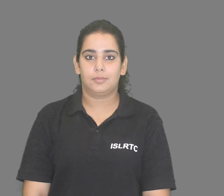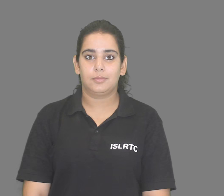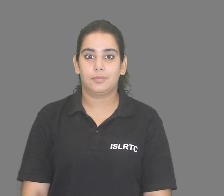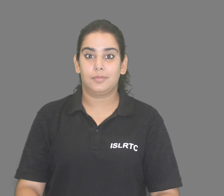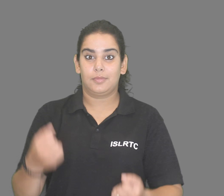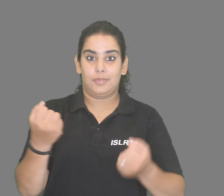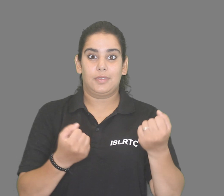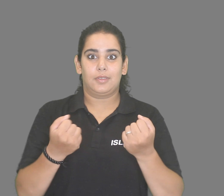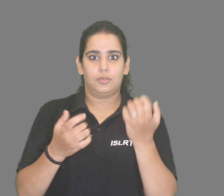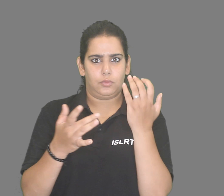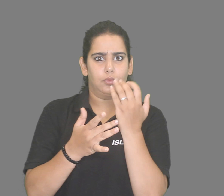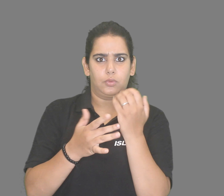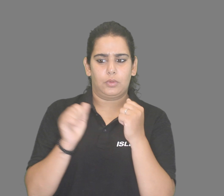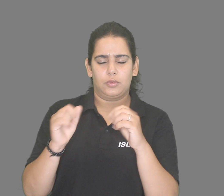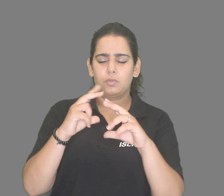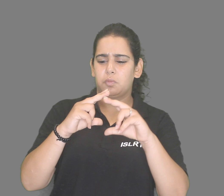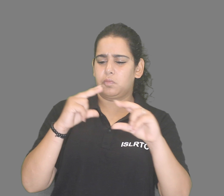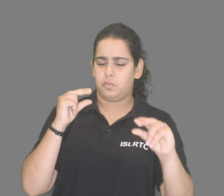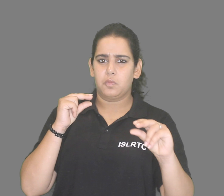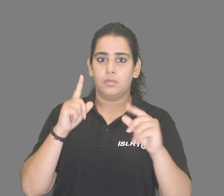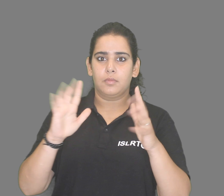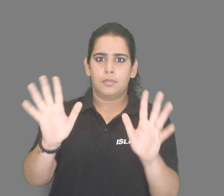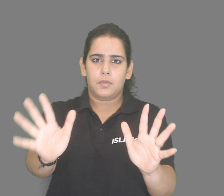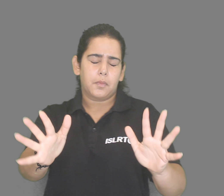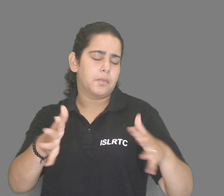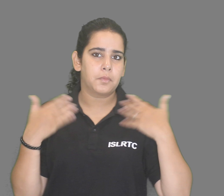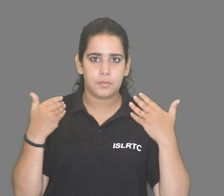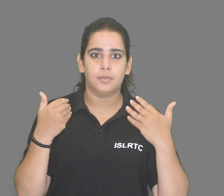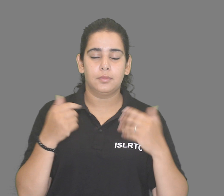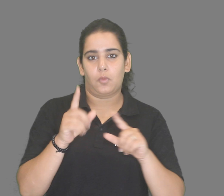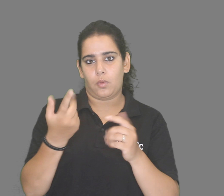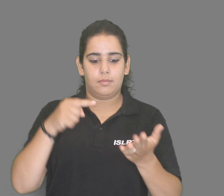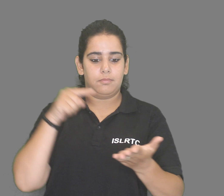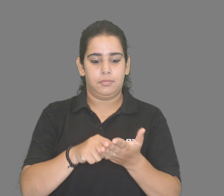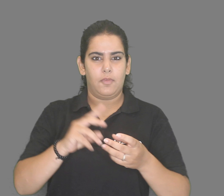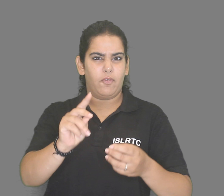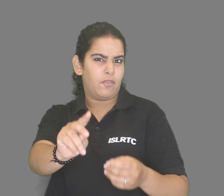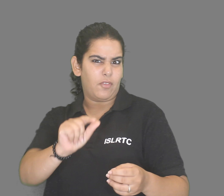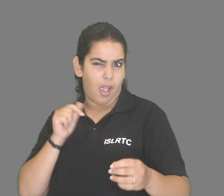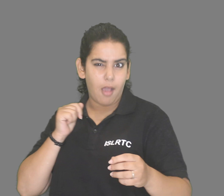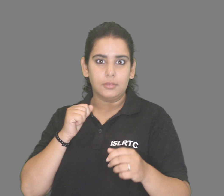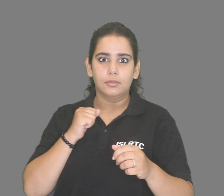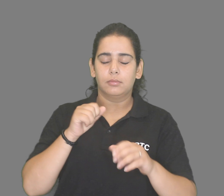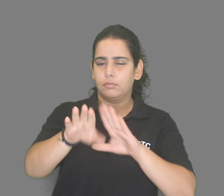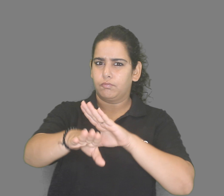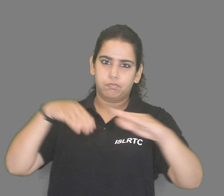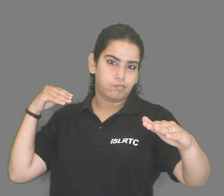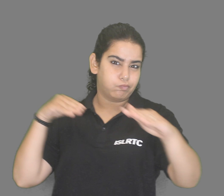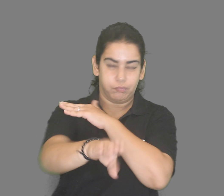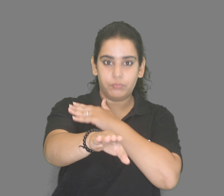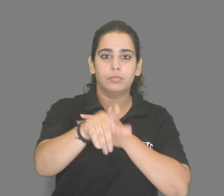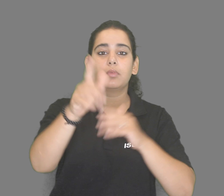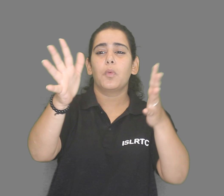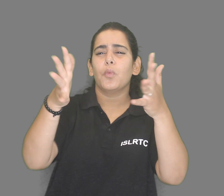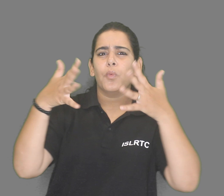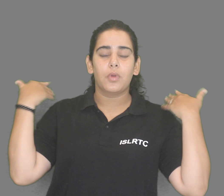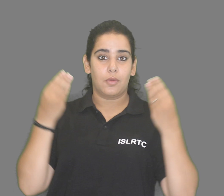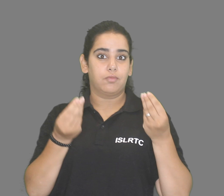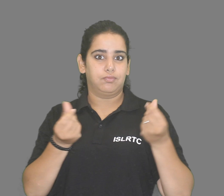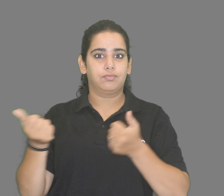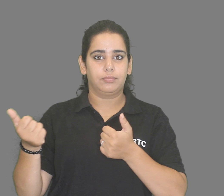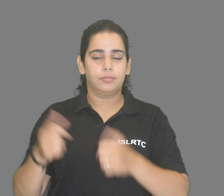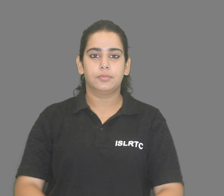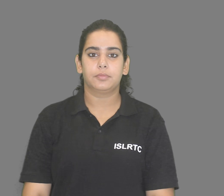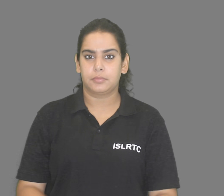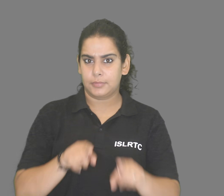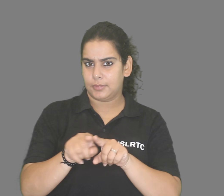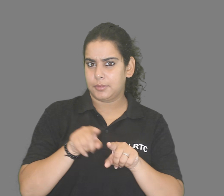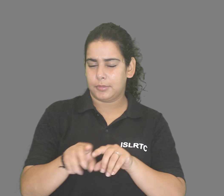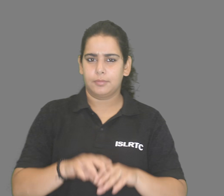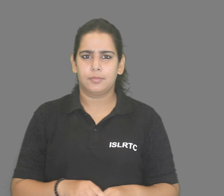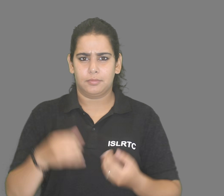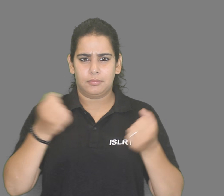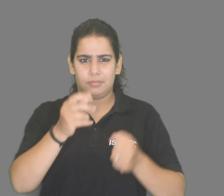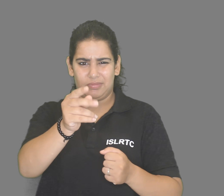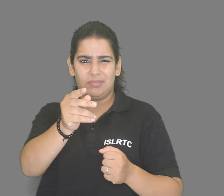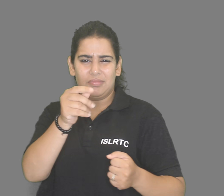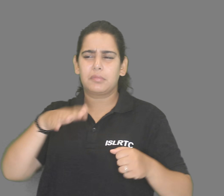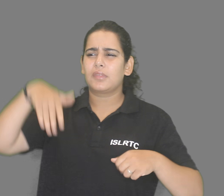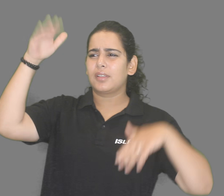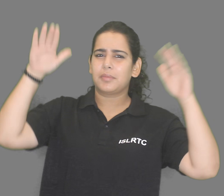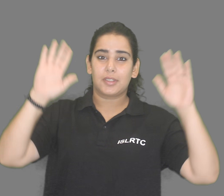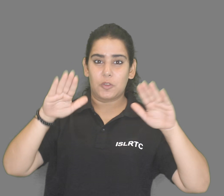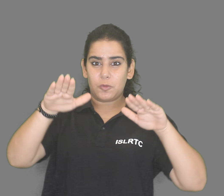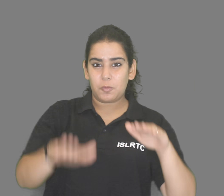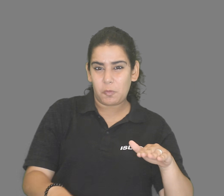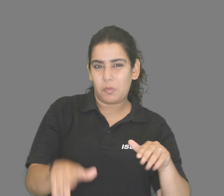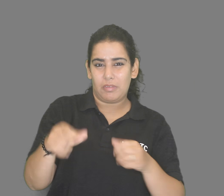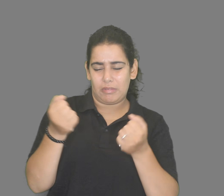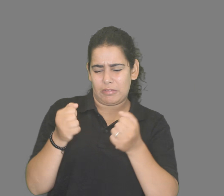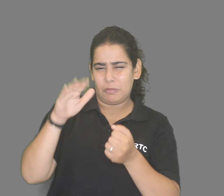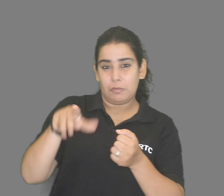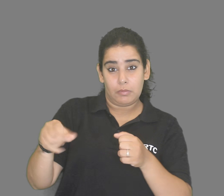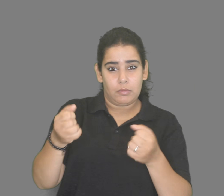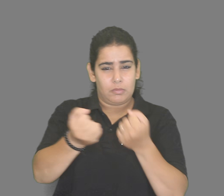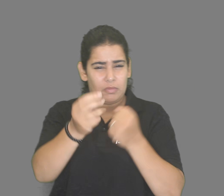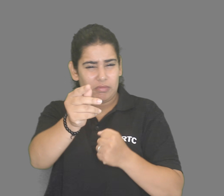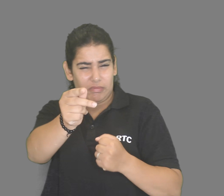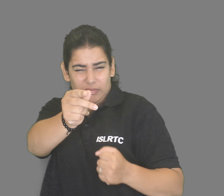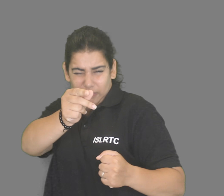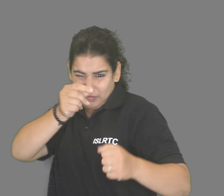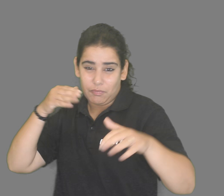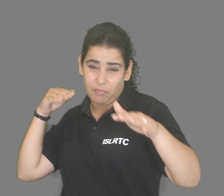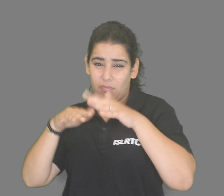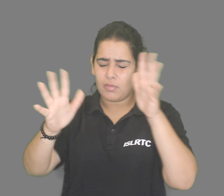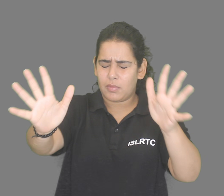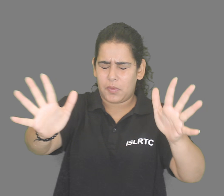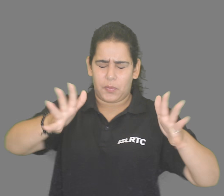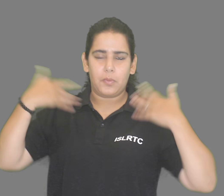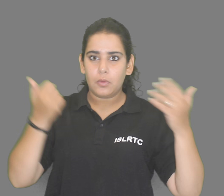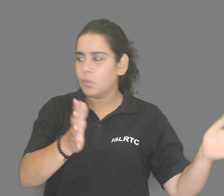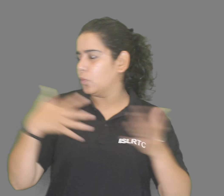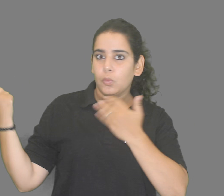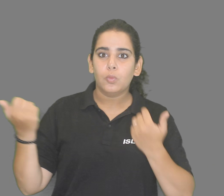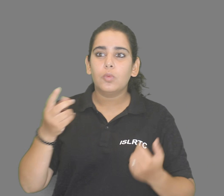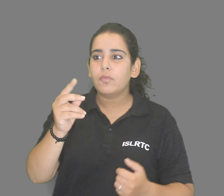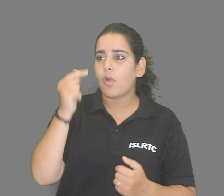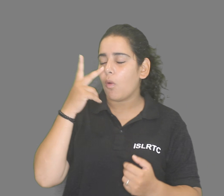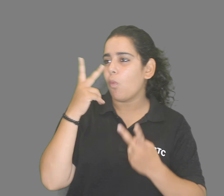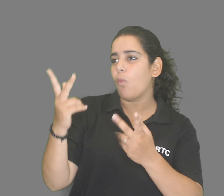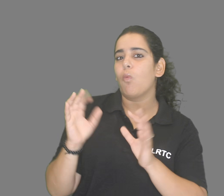Vortex shield An aerodynamic device designed to reduce drag and improve fuel efficiency by managing airflow around a vehicle